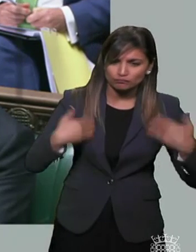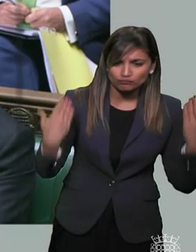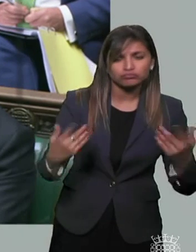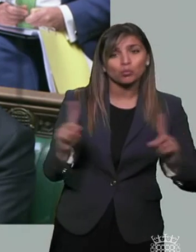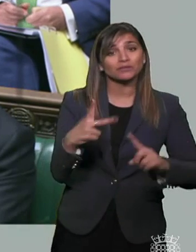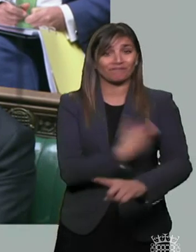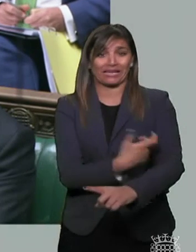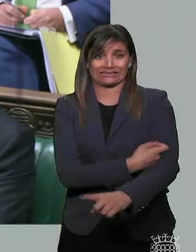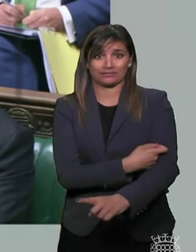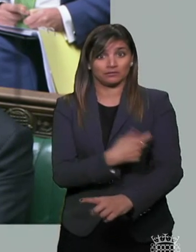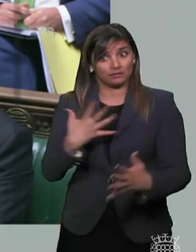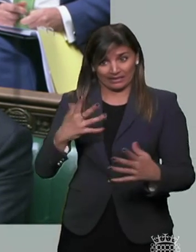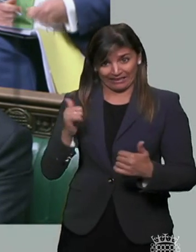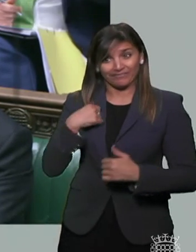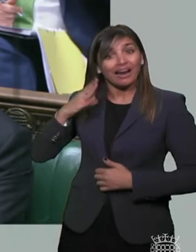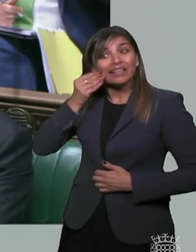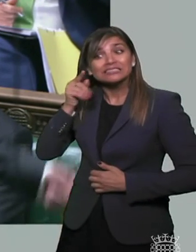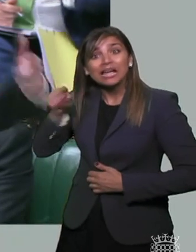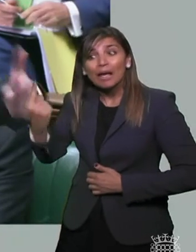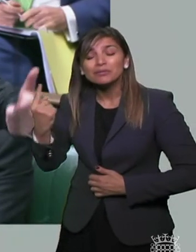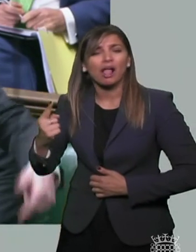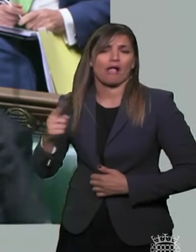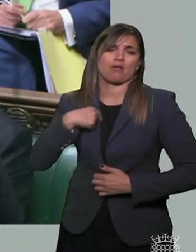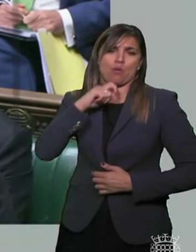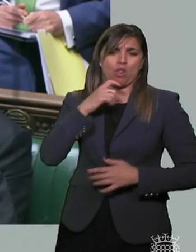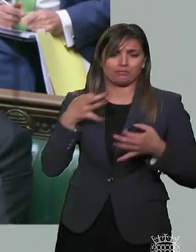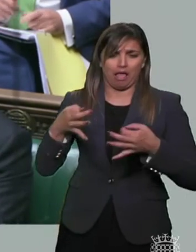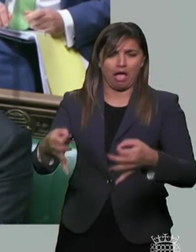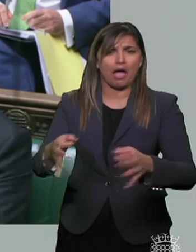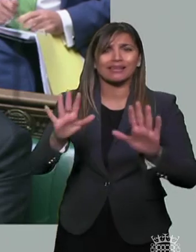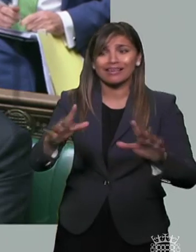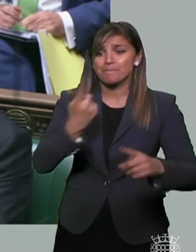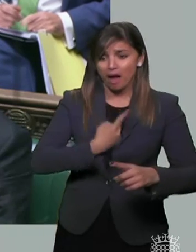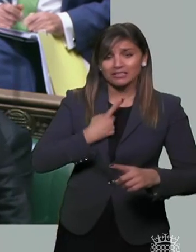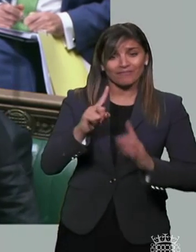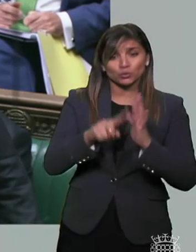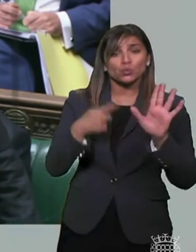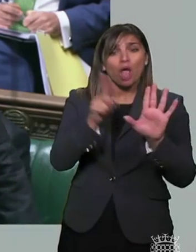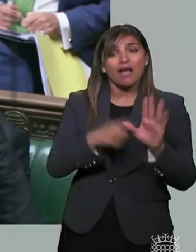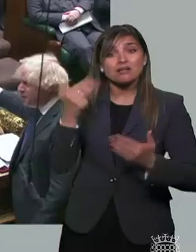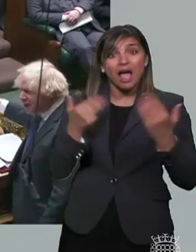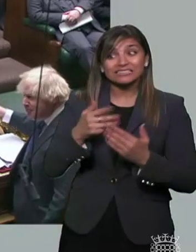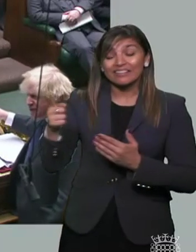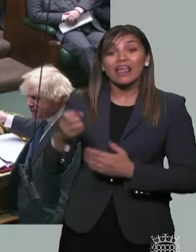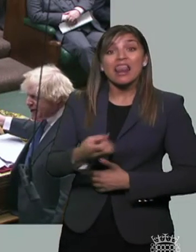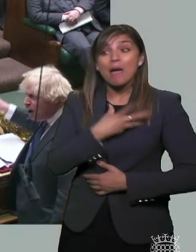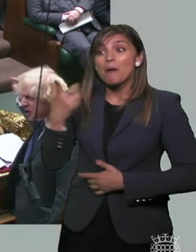I decided to go ahead with opening up our society and our economy on 19 July, which he opposed.